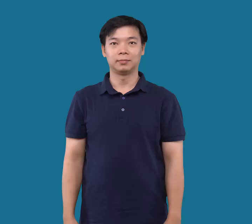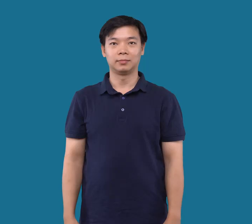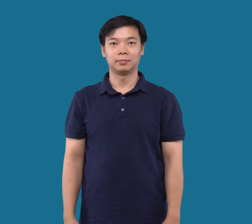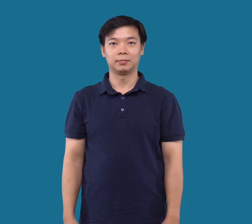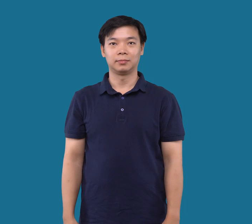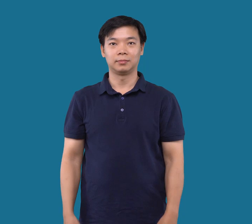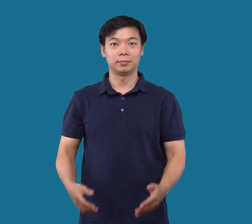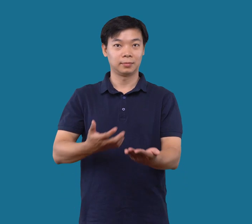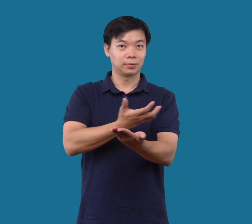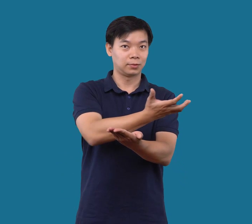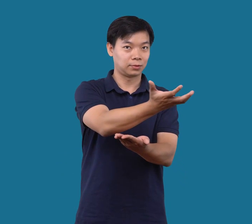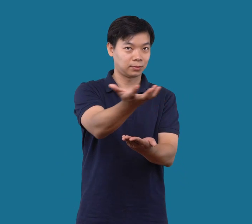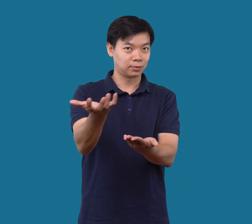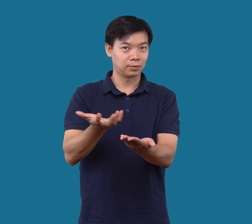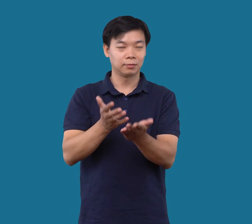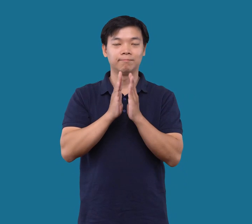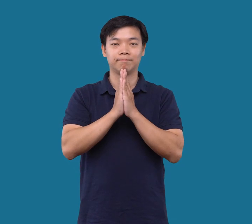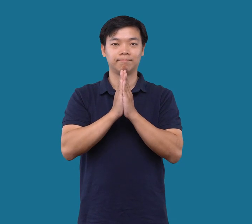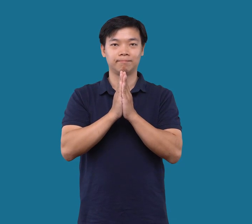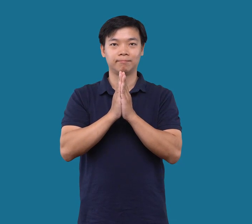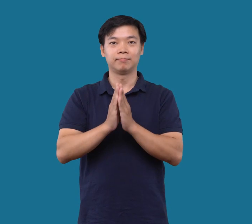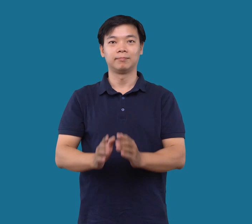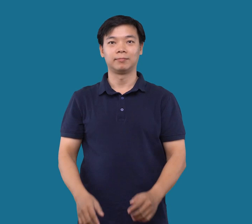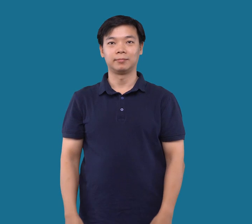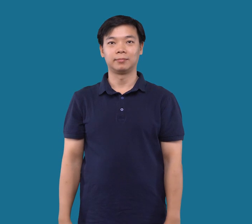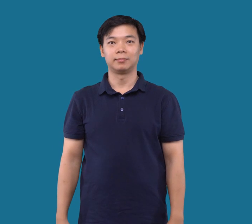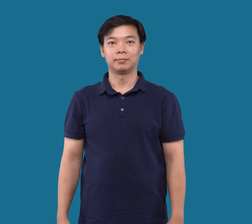cỗ